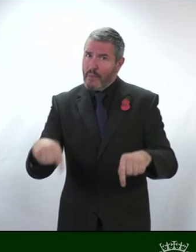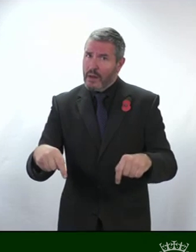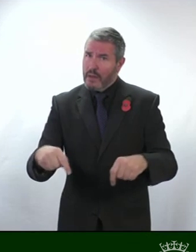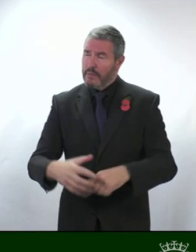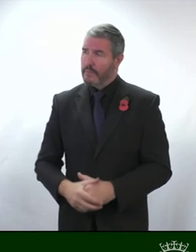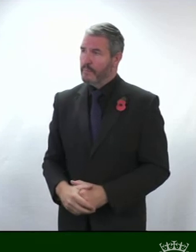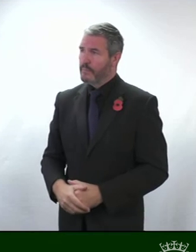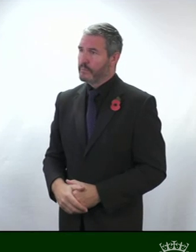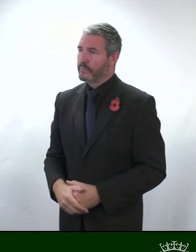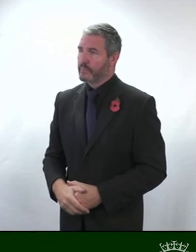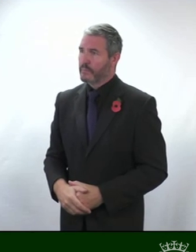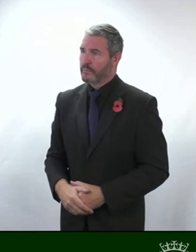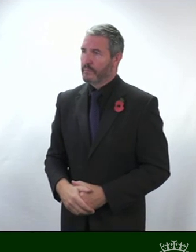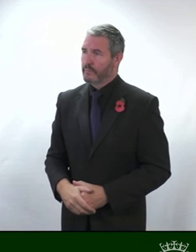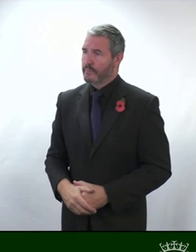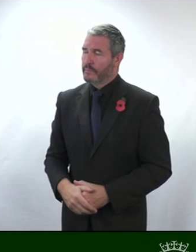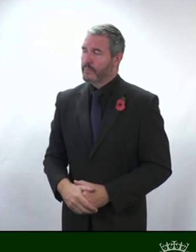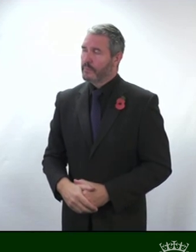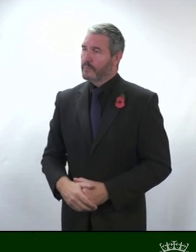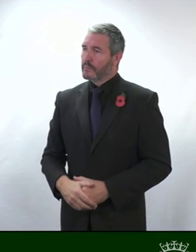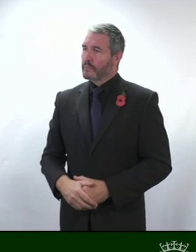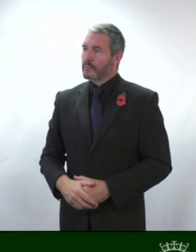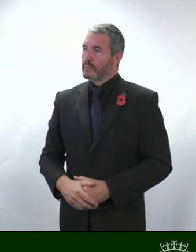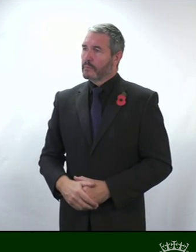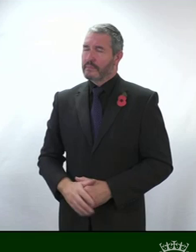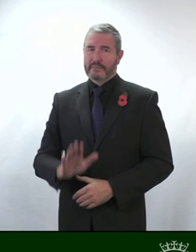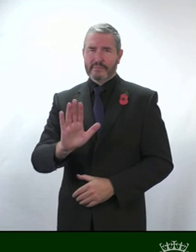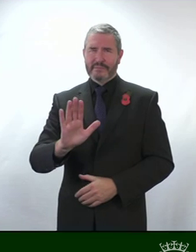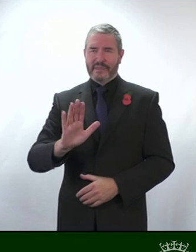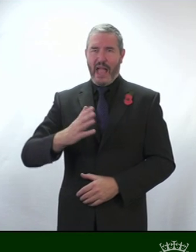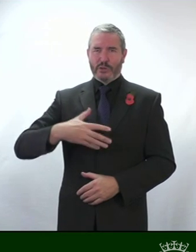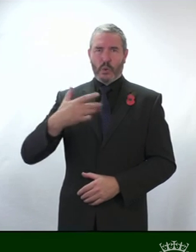I hesitate to accuse the hon.